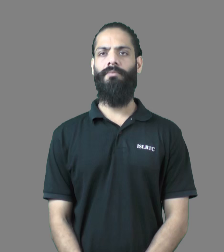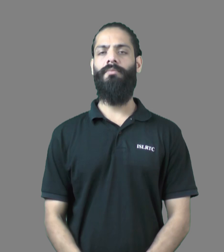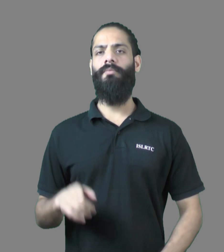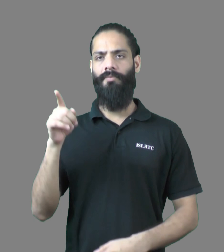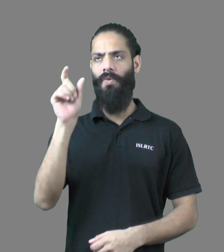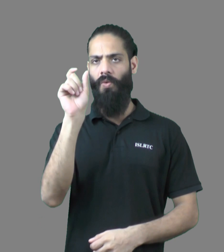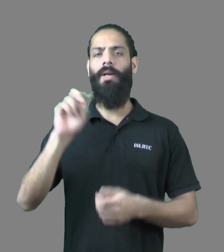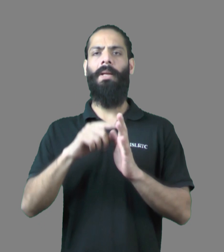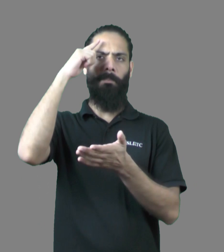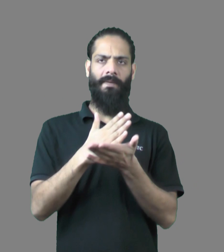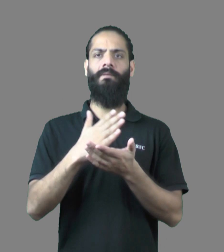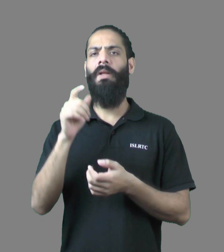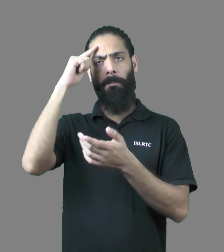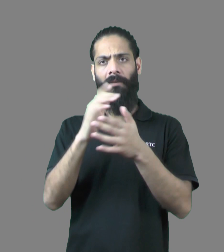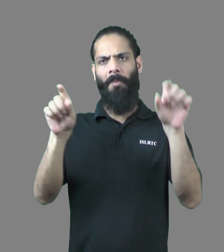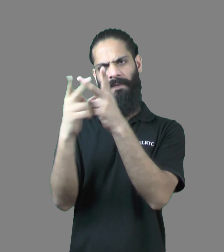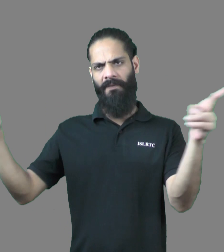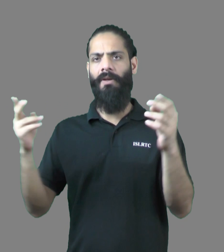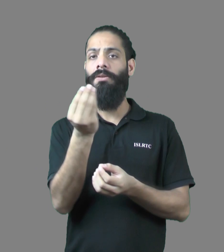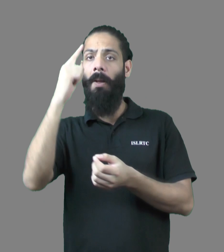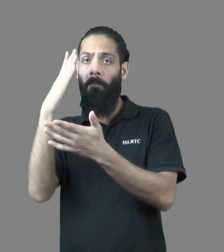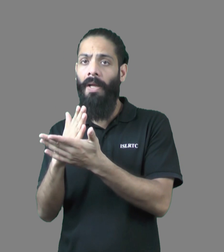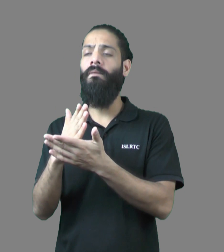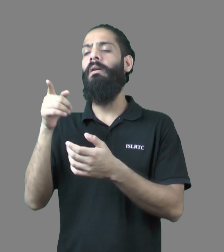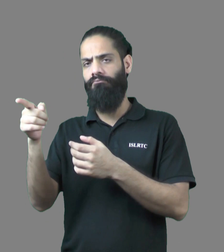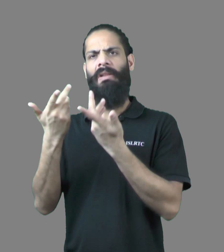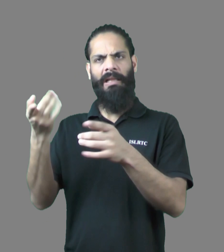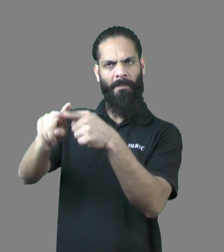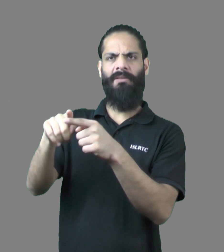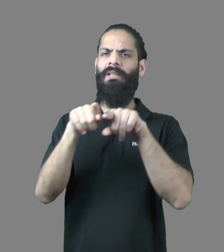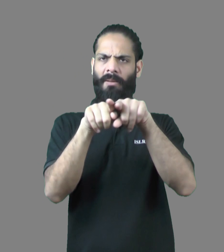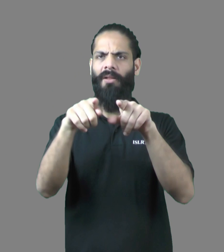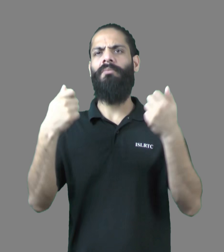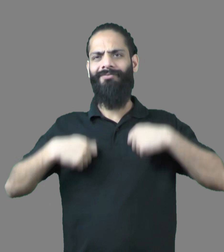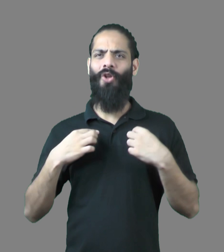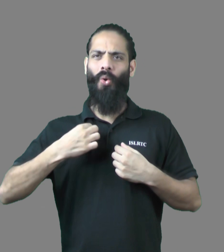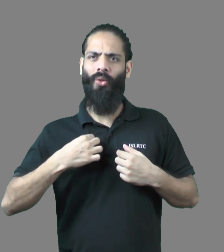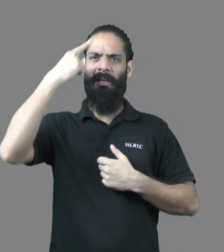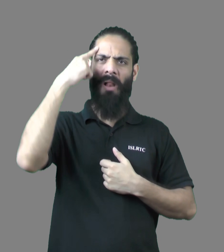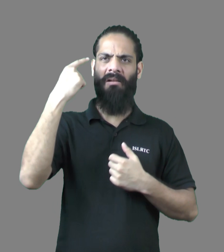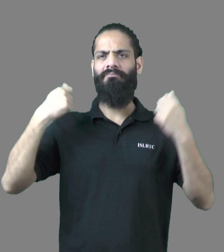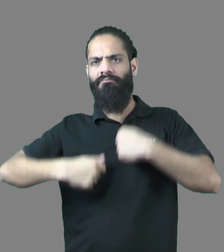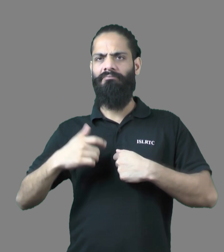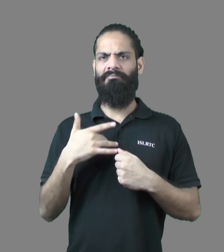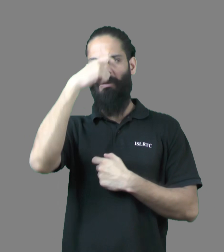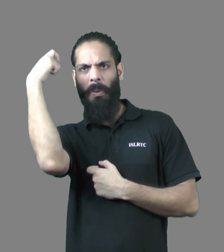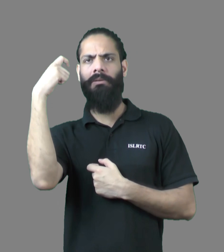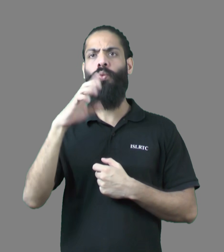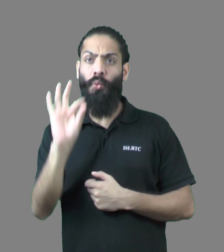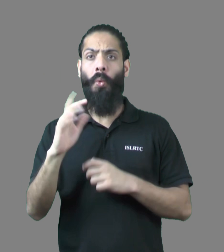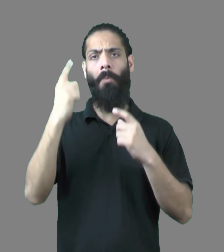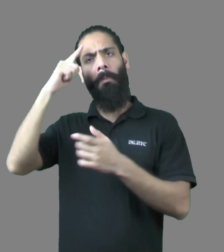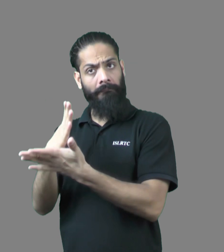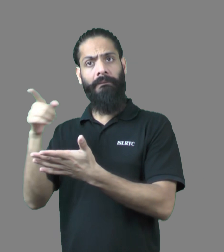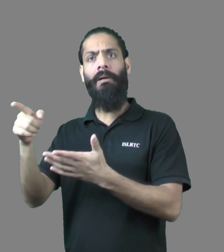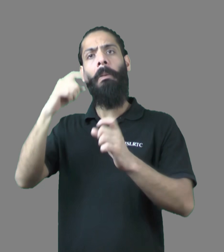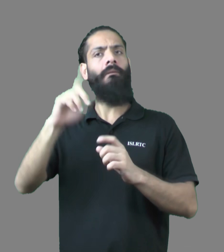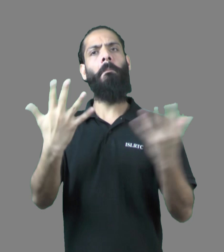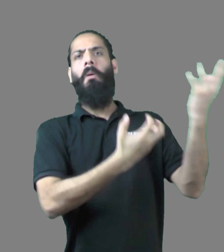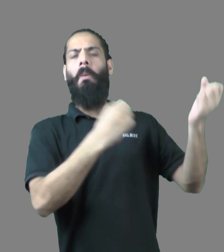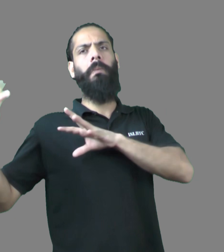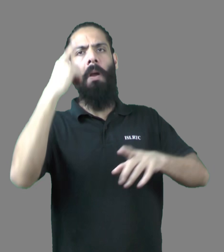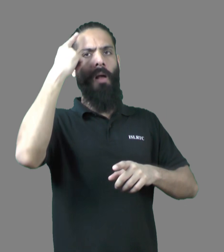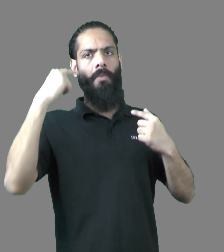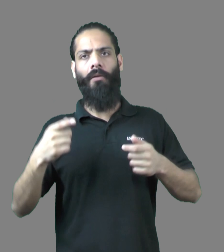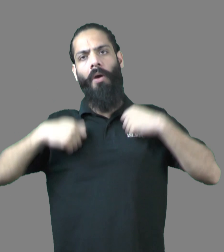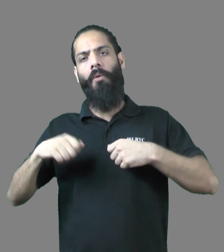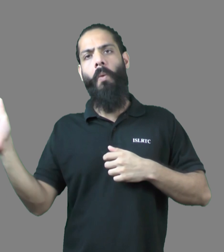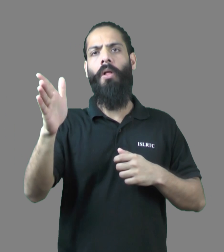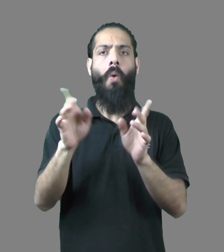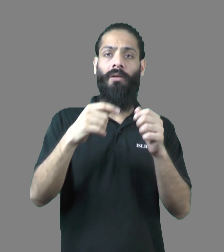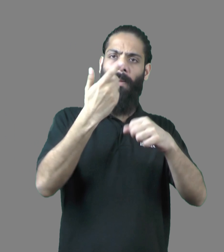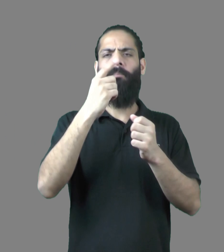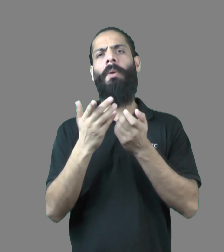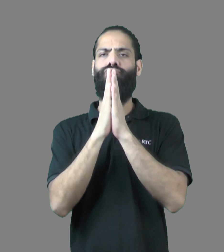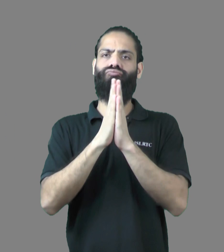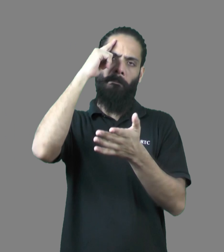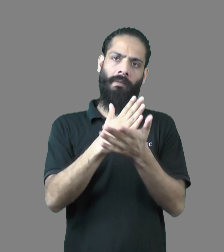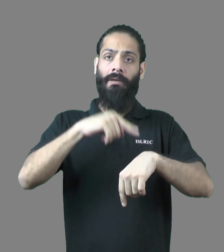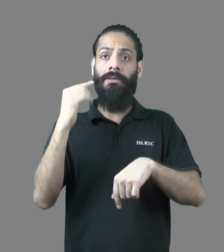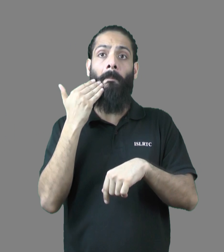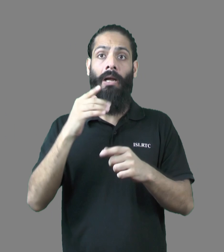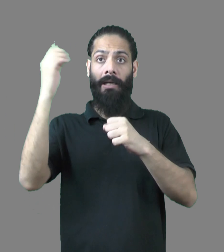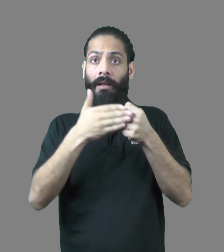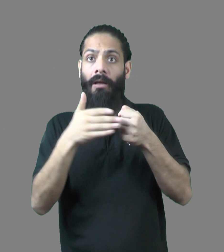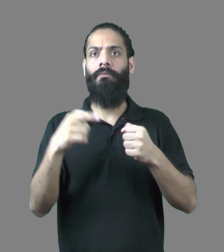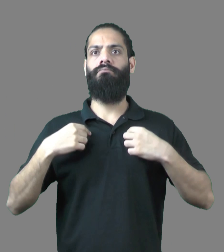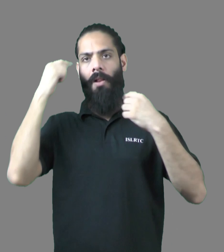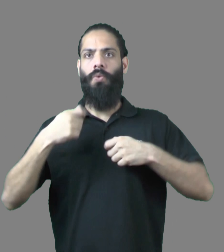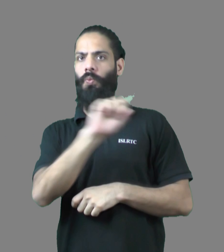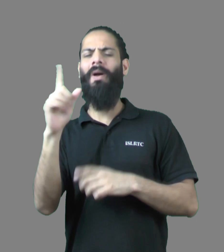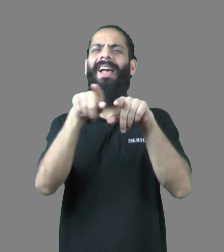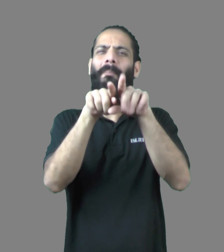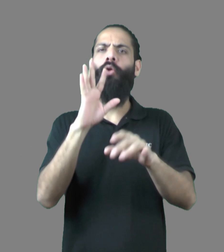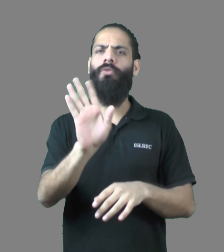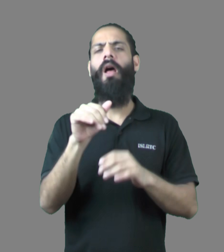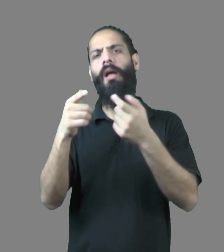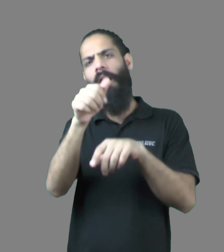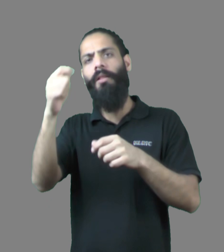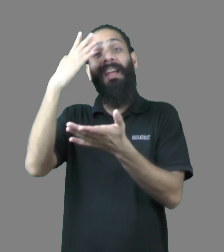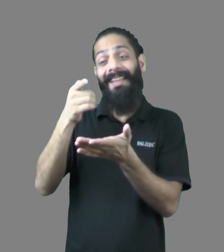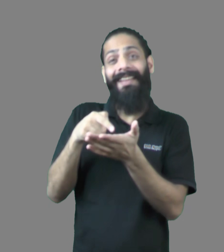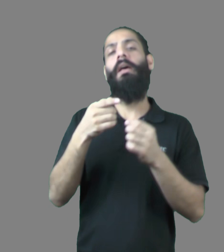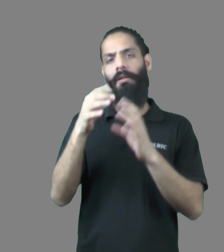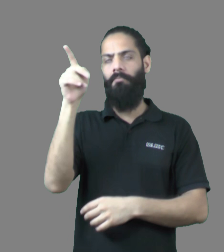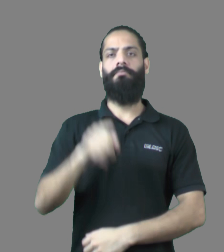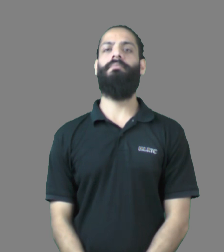Assumption